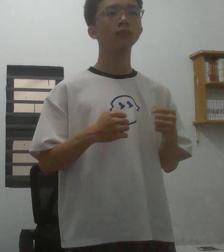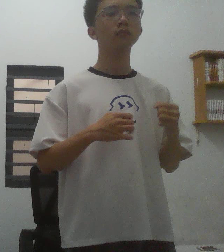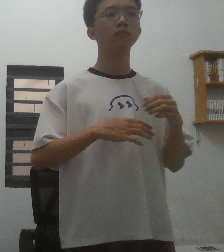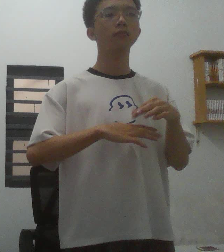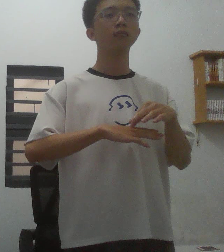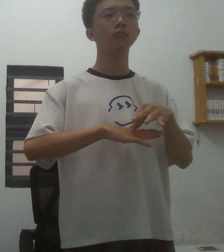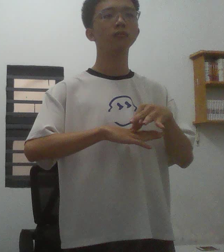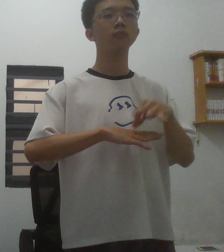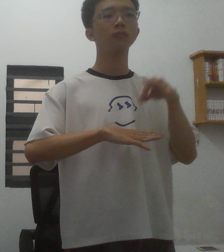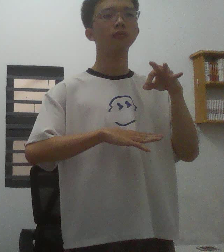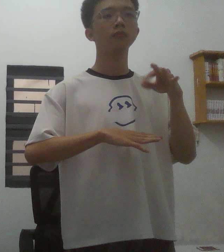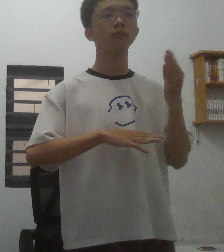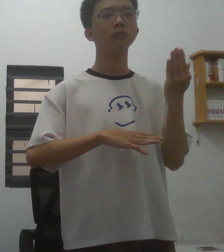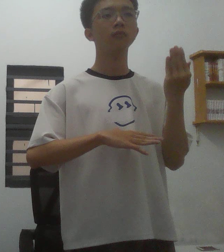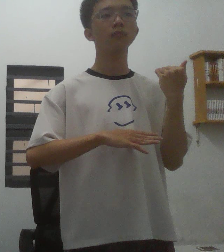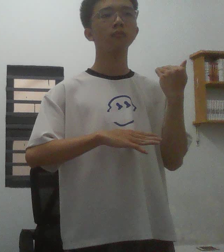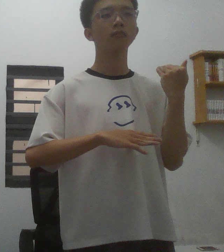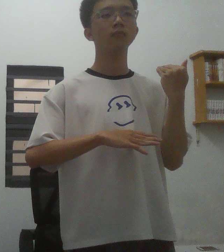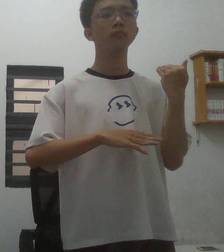tuan truoc